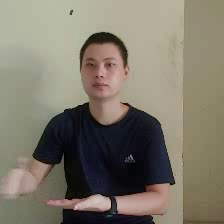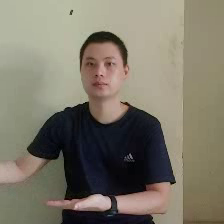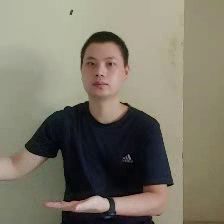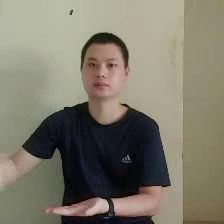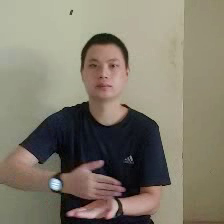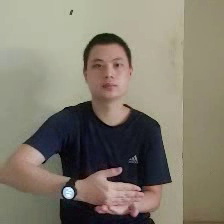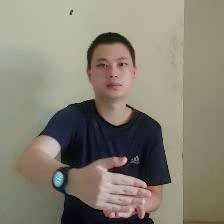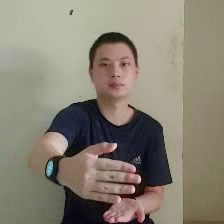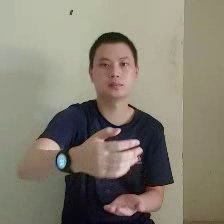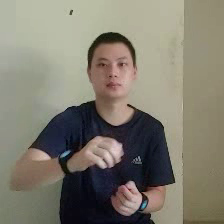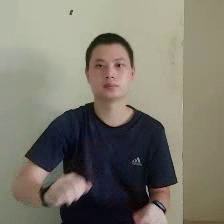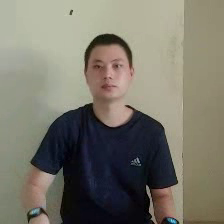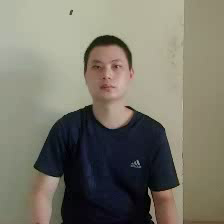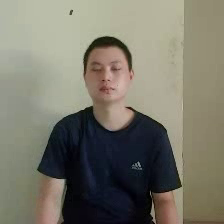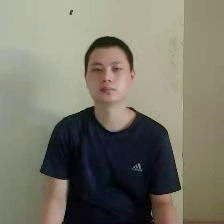San sẻ